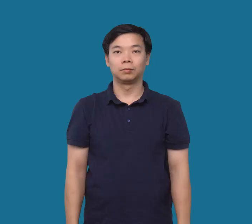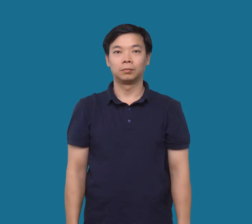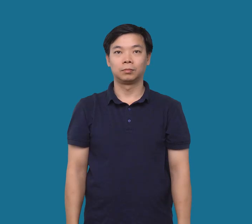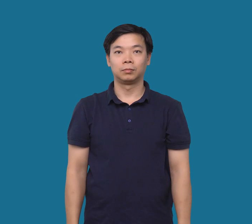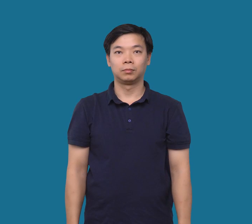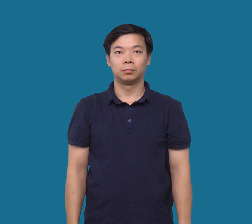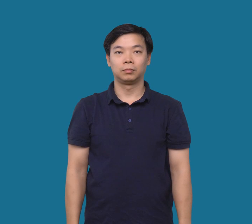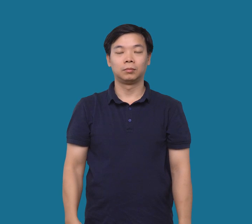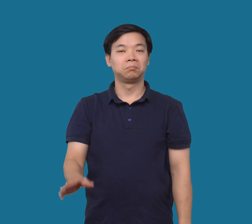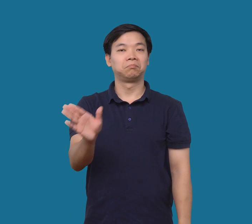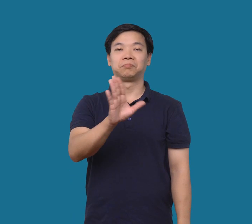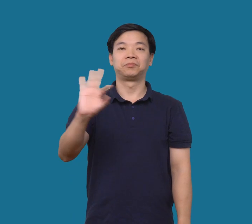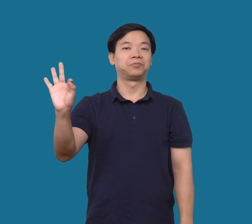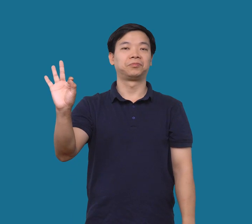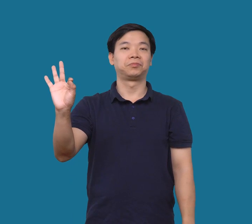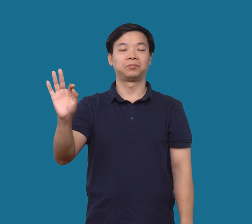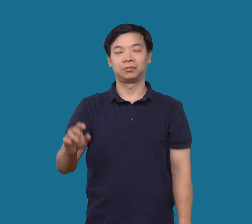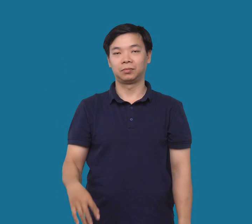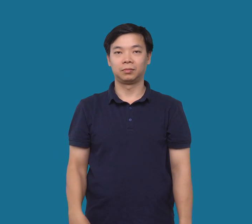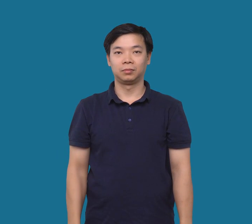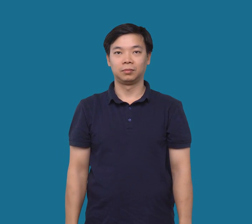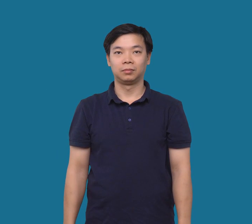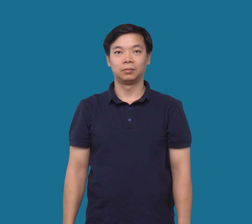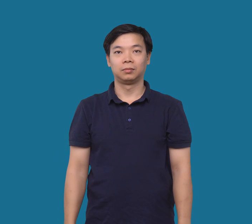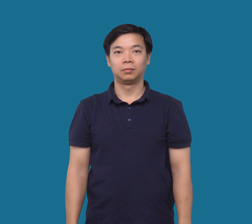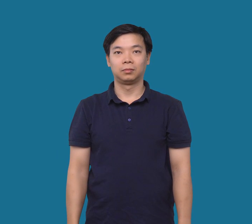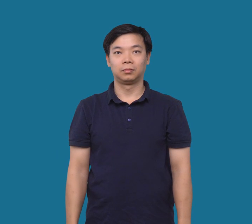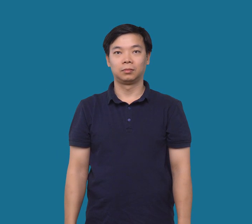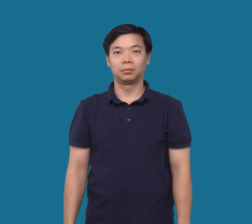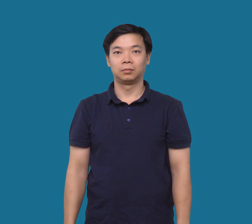bình thường